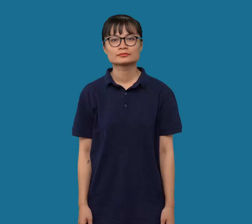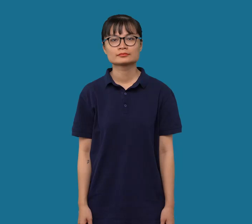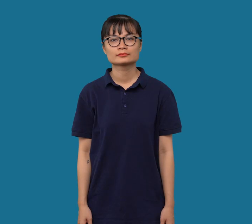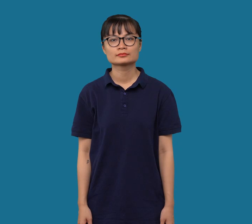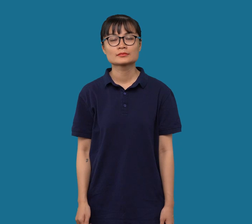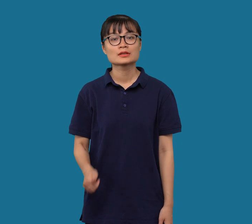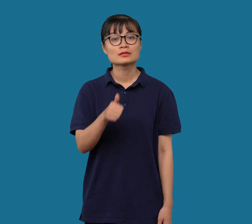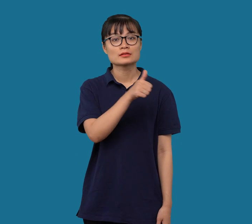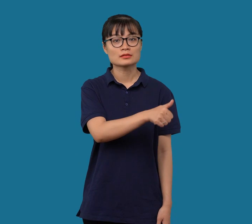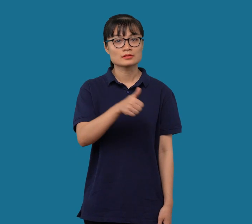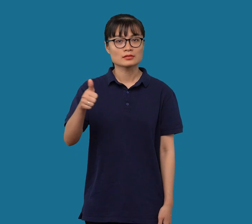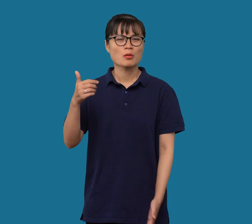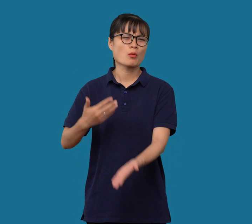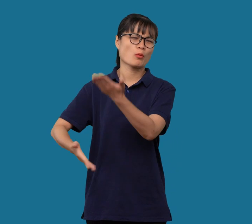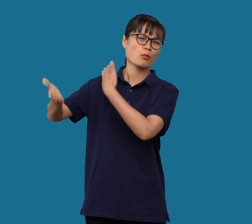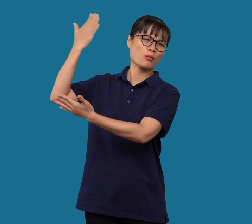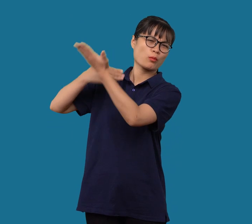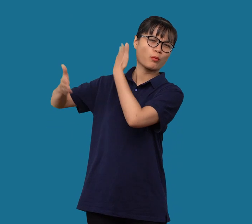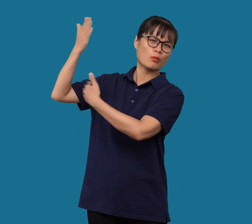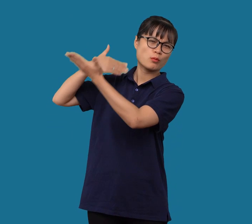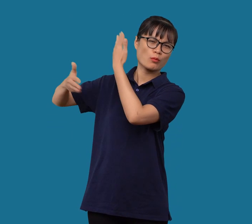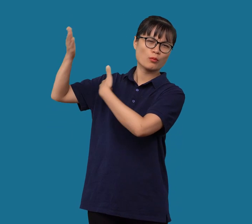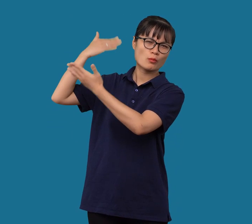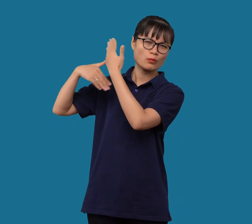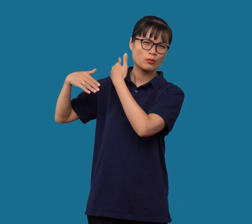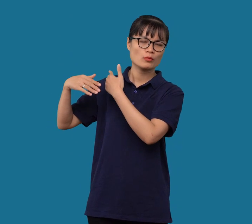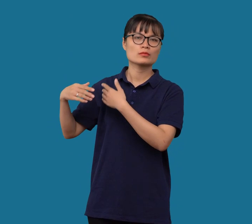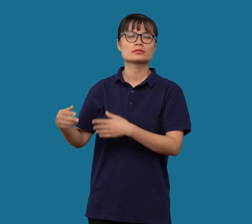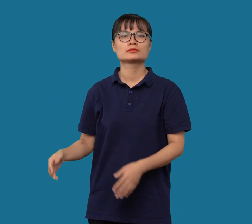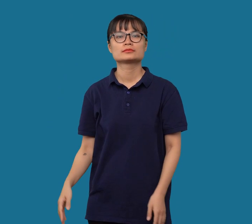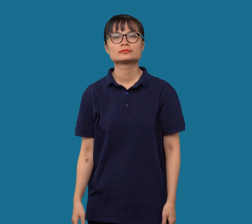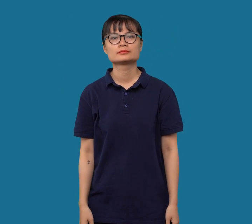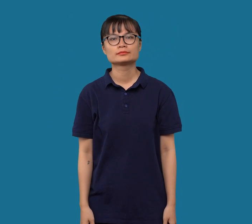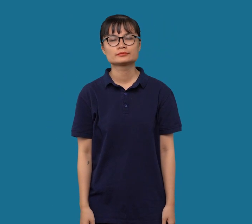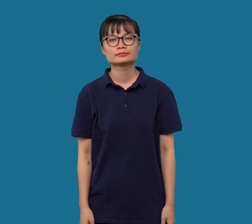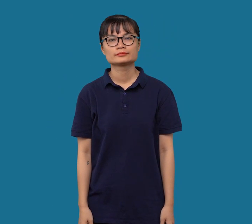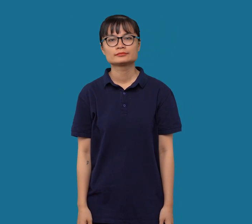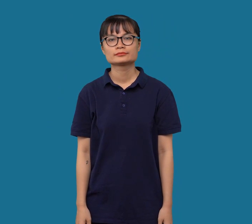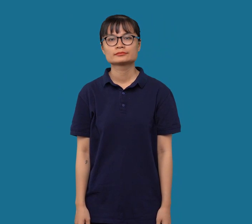người xưa